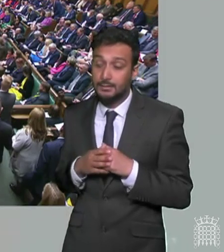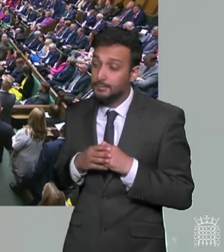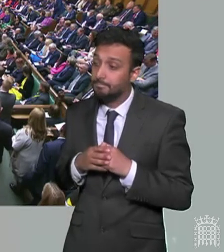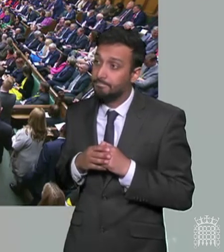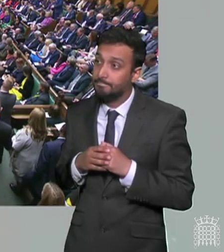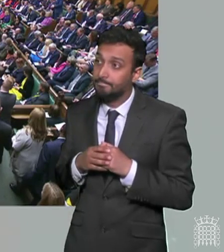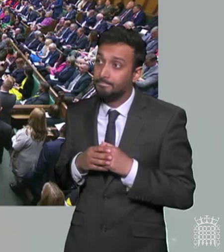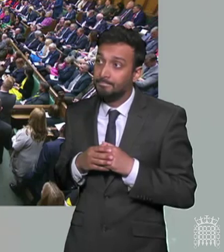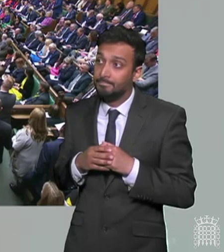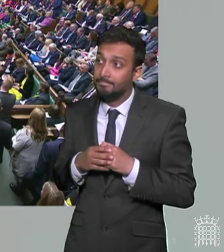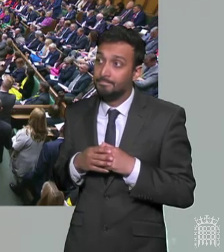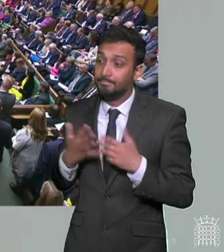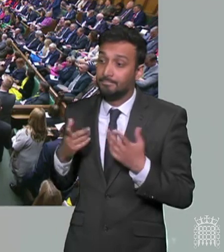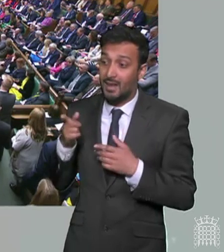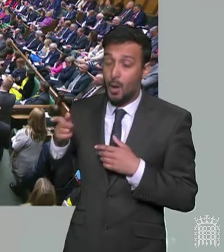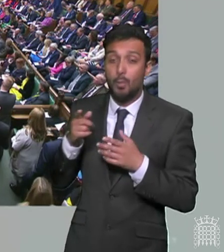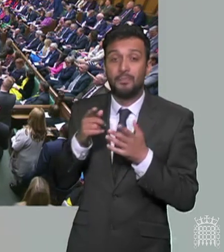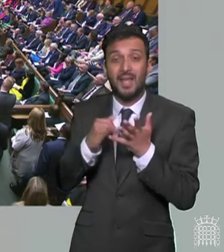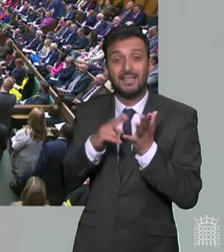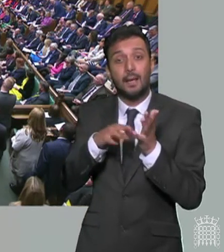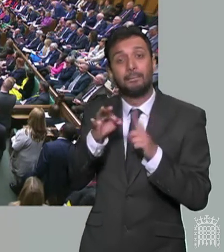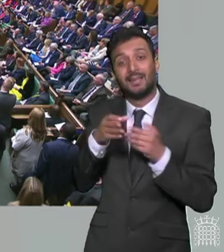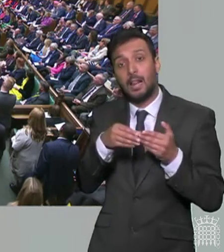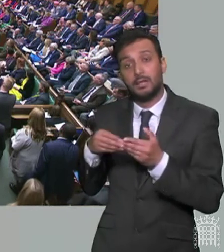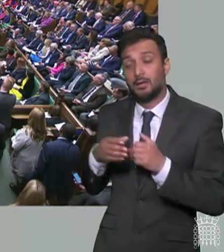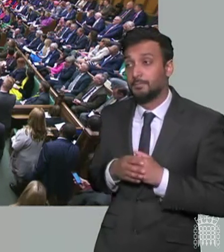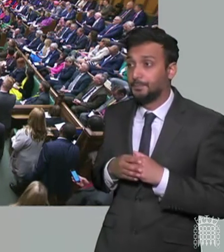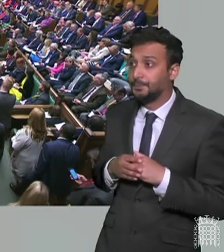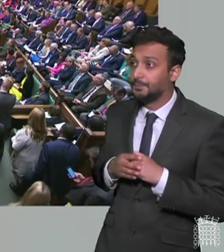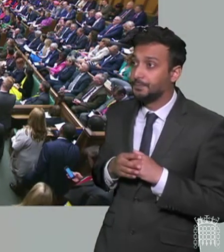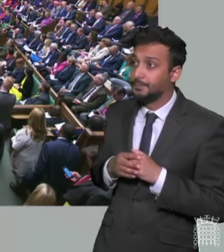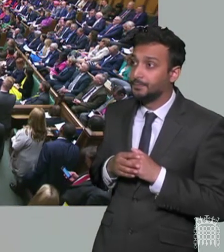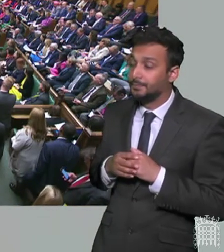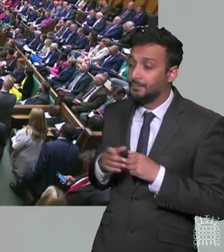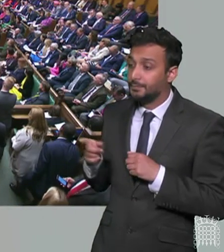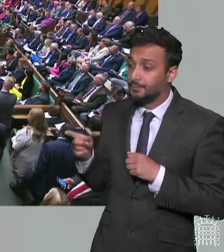We now come to the leader of the SNP, Ian Blackford.